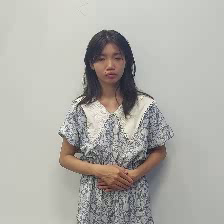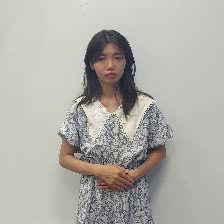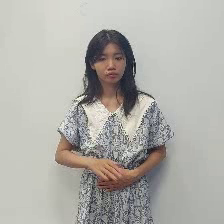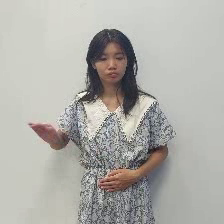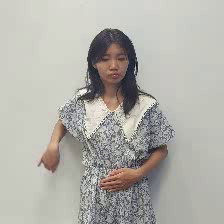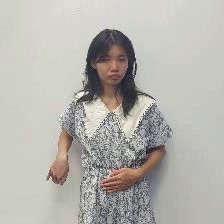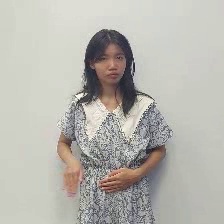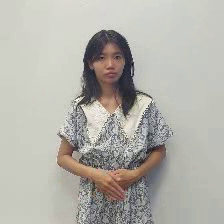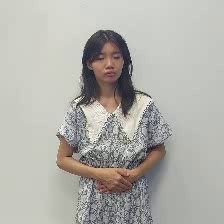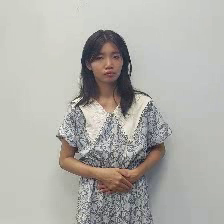Phía sau